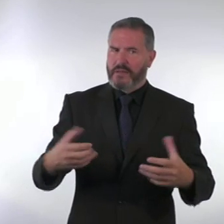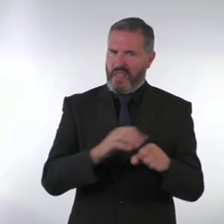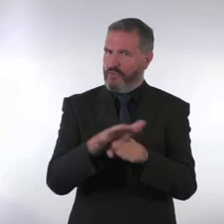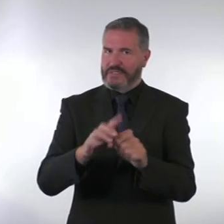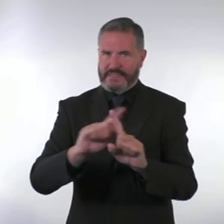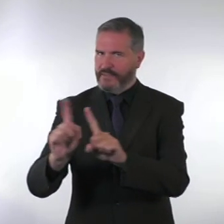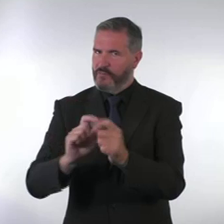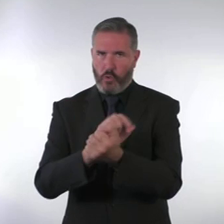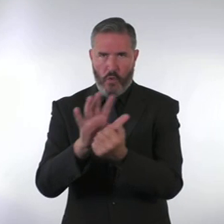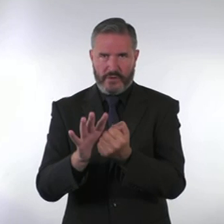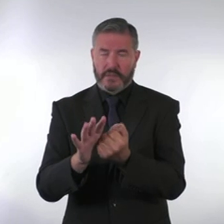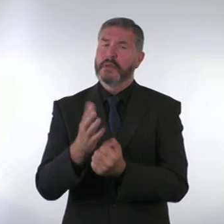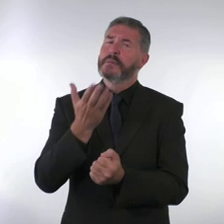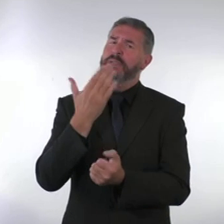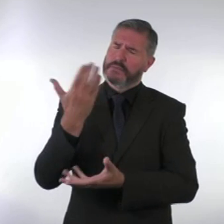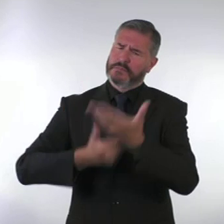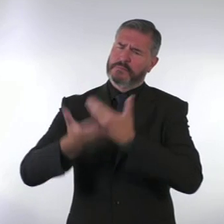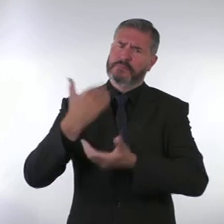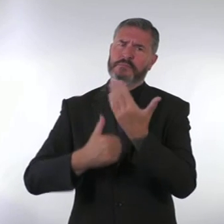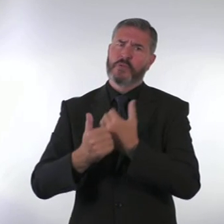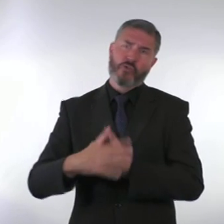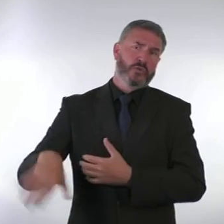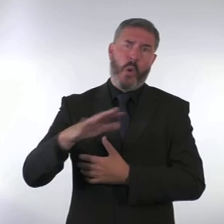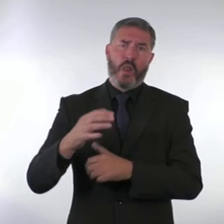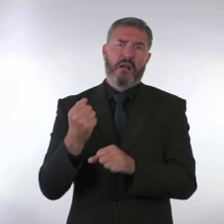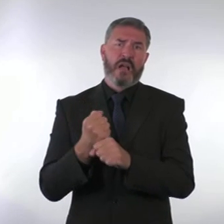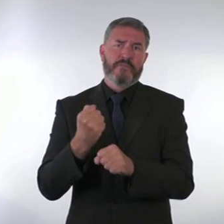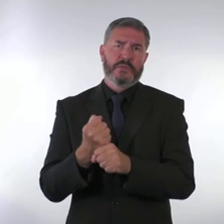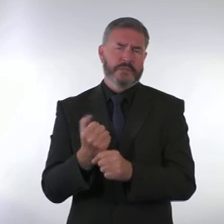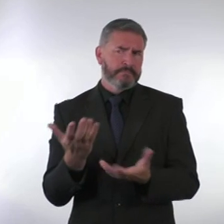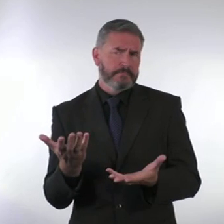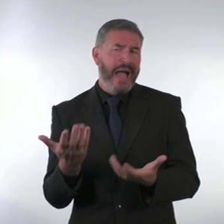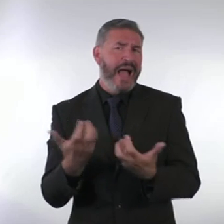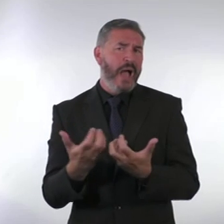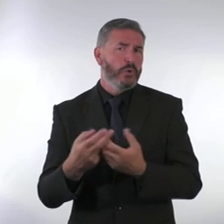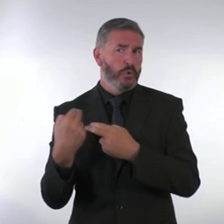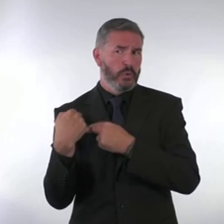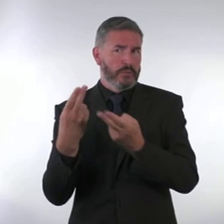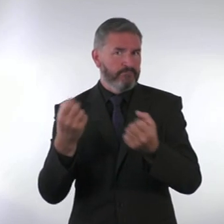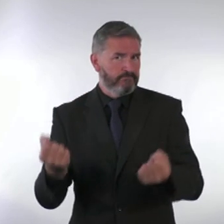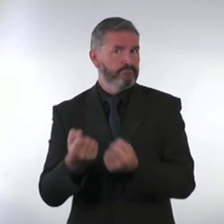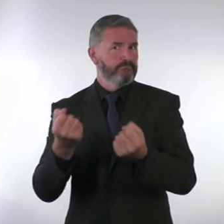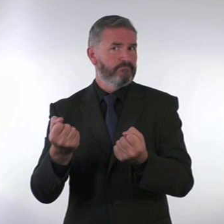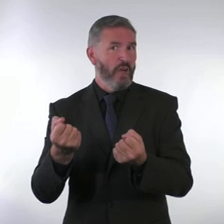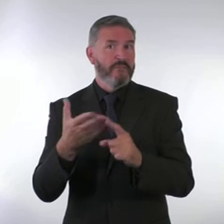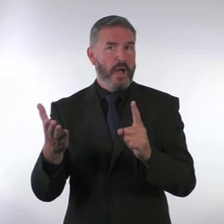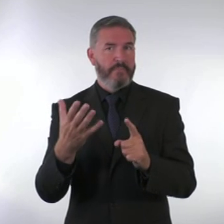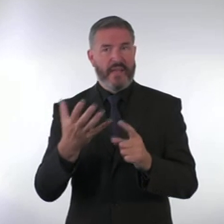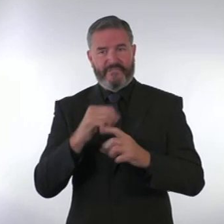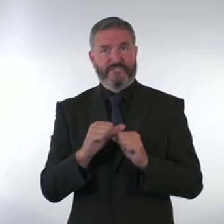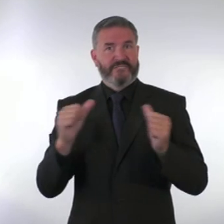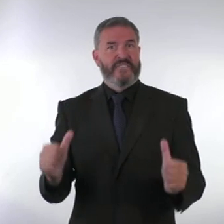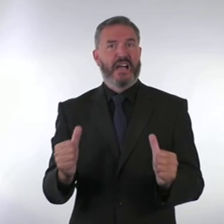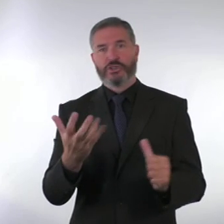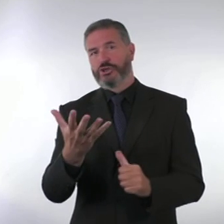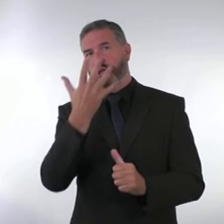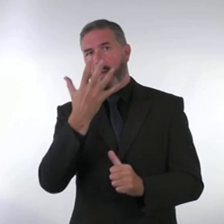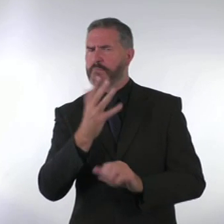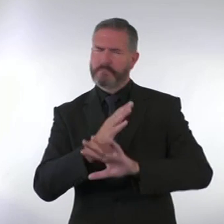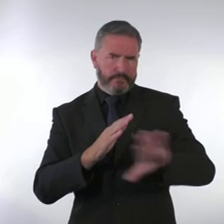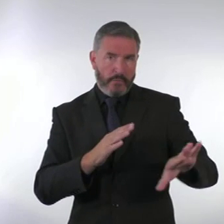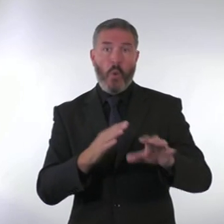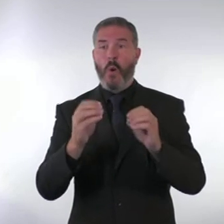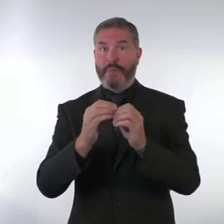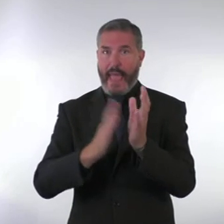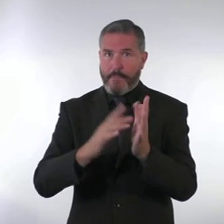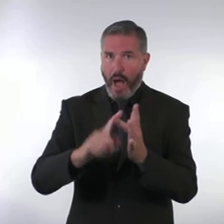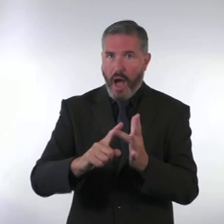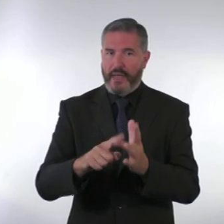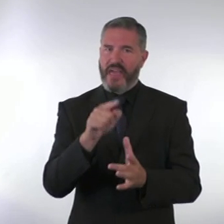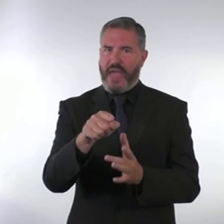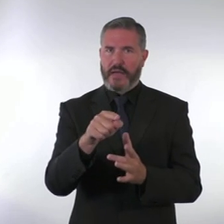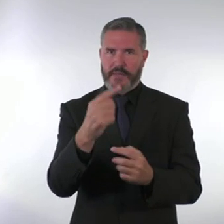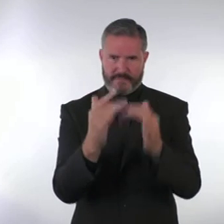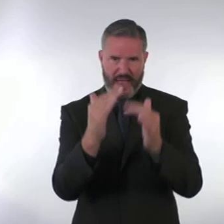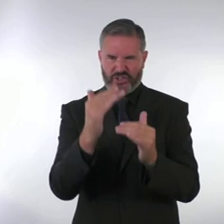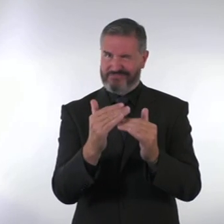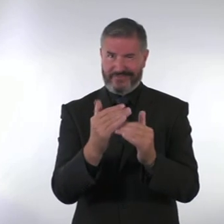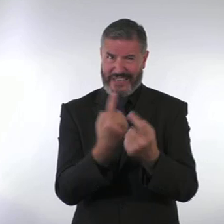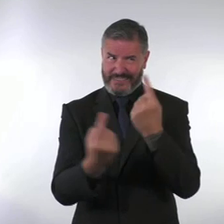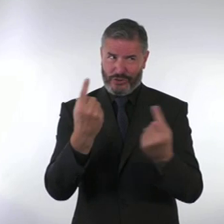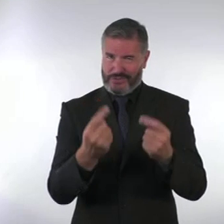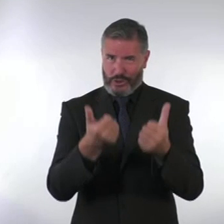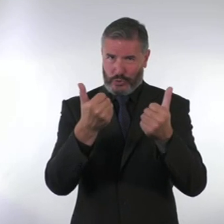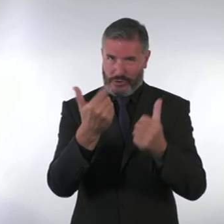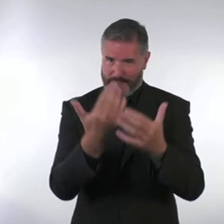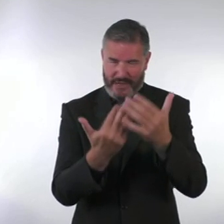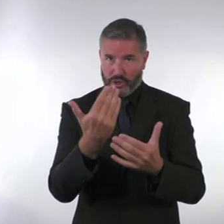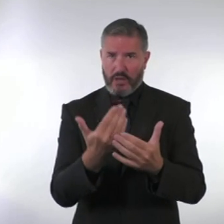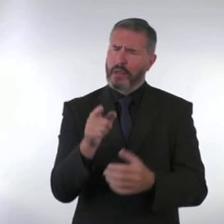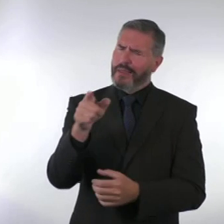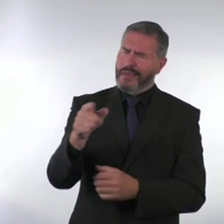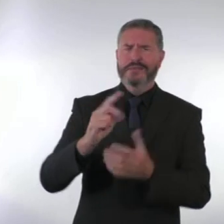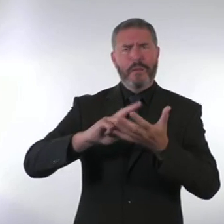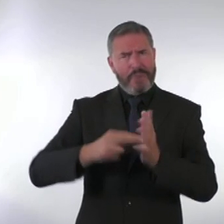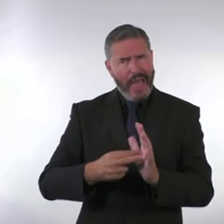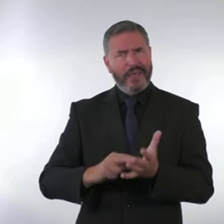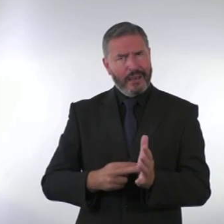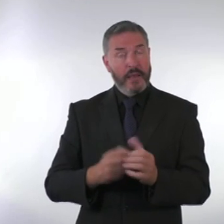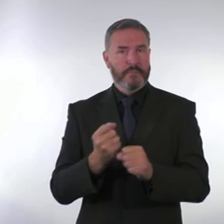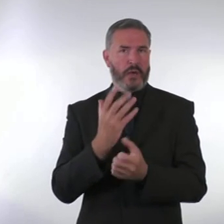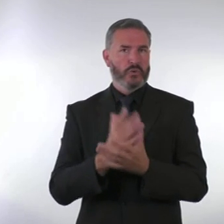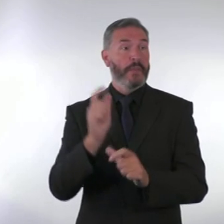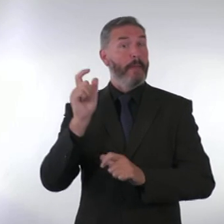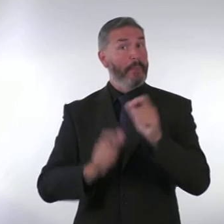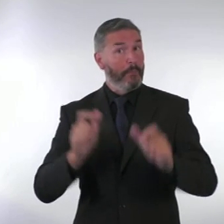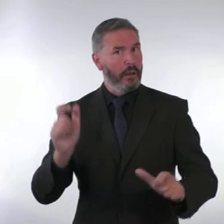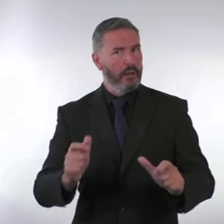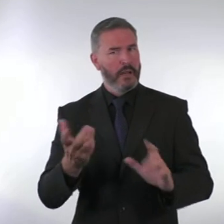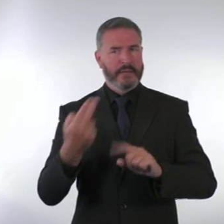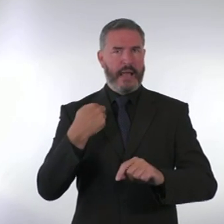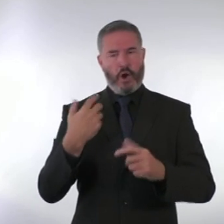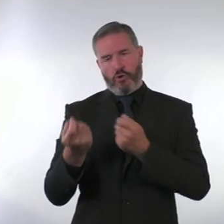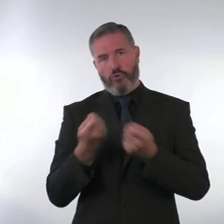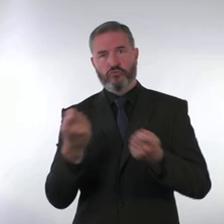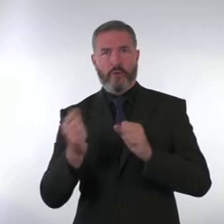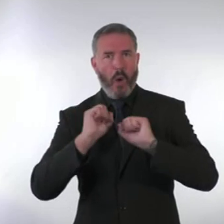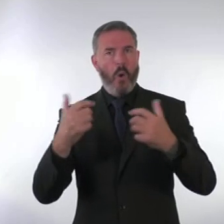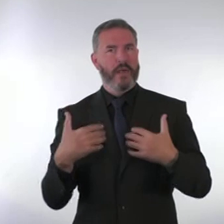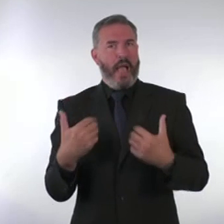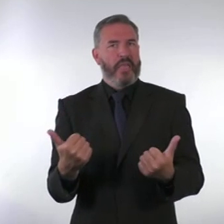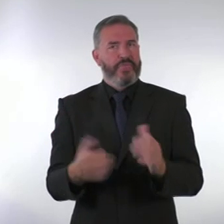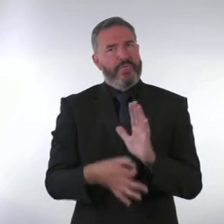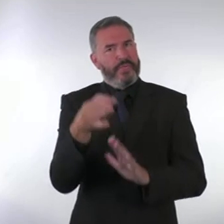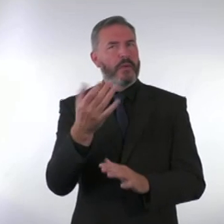Can he please update the House on the steps being taken across Government to empower people away from fat- shaming and away from an over-reliance on body mass index, which we all know is an inaccurate measure for individual wellbeing, and let us know what he is doing to enable people to take back control of their own wellbeing?